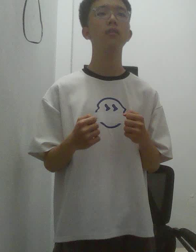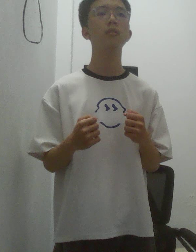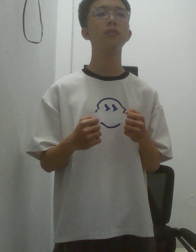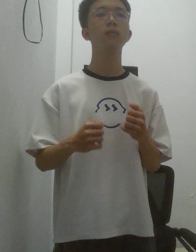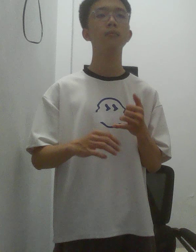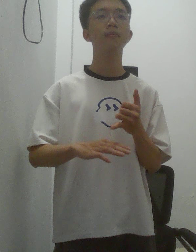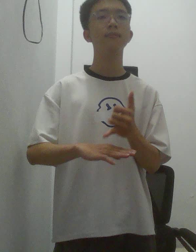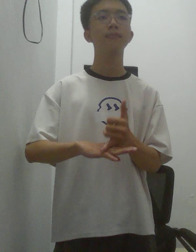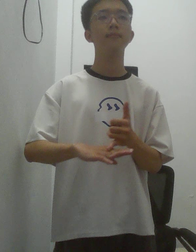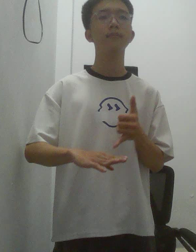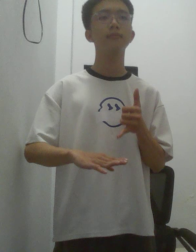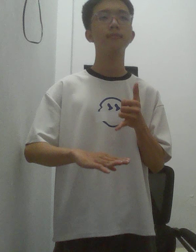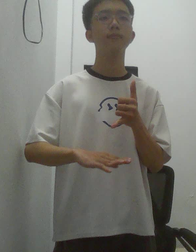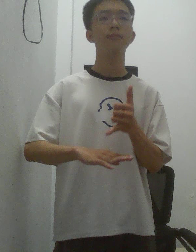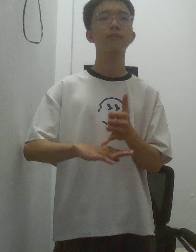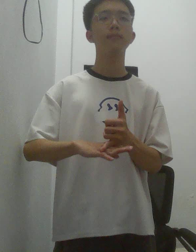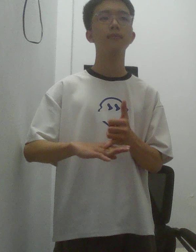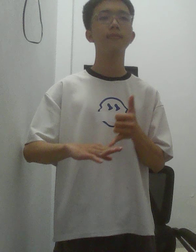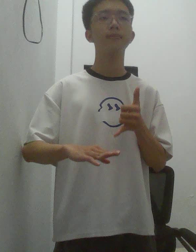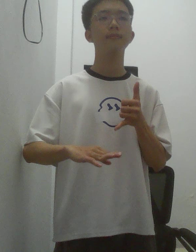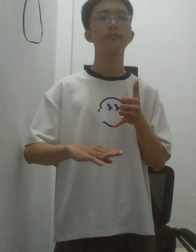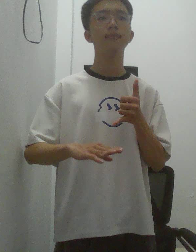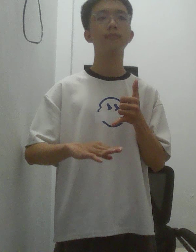cuoi tuan